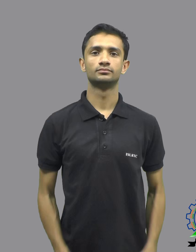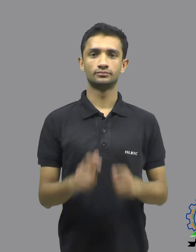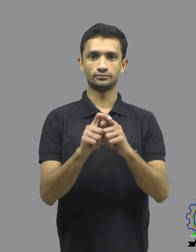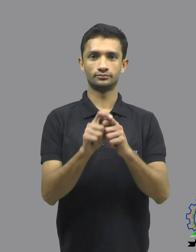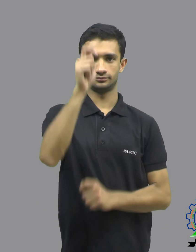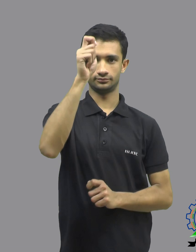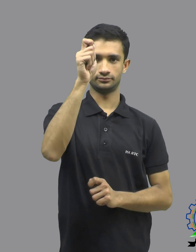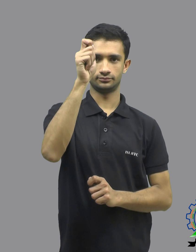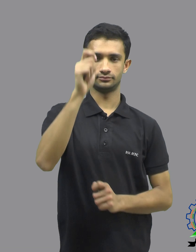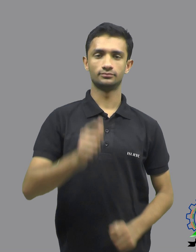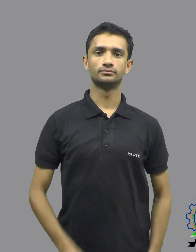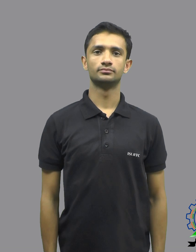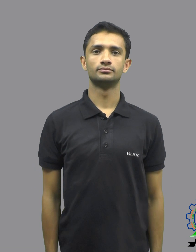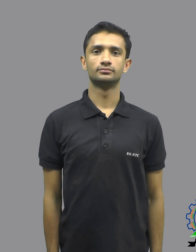Umbrella